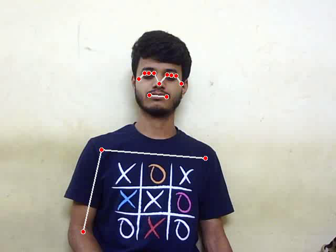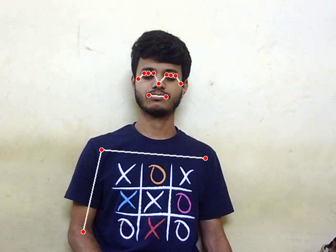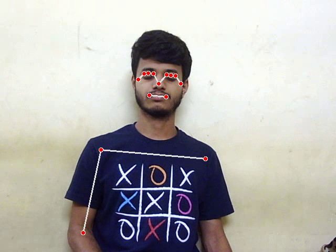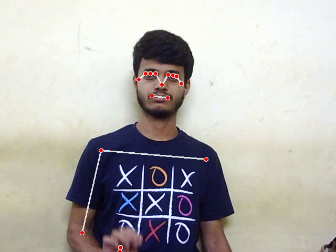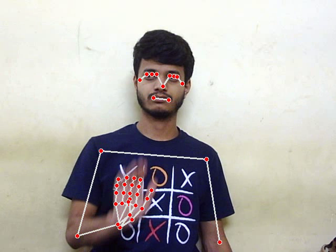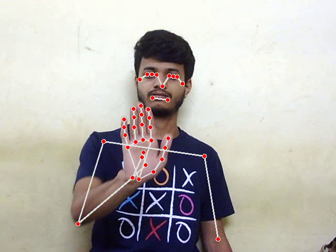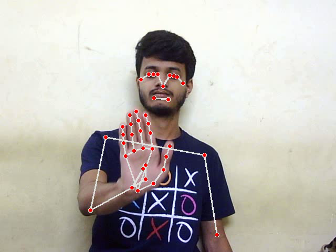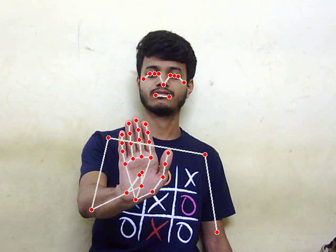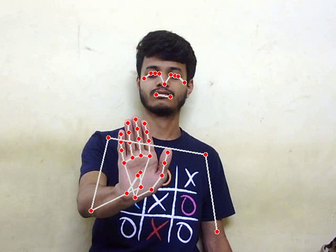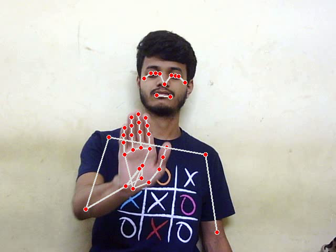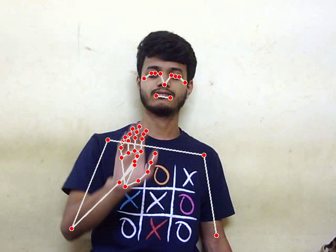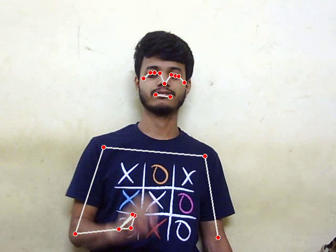your